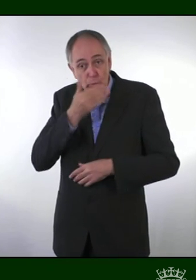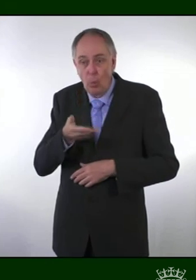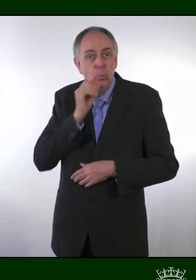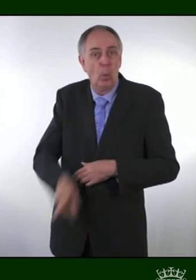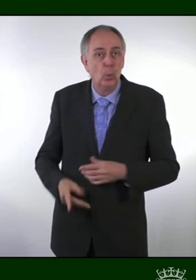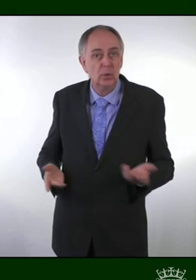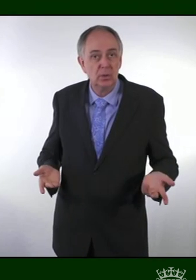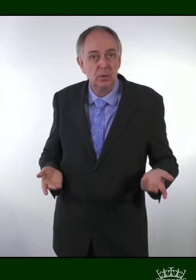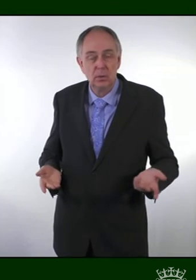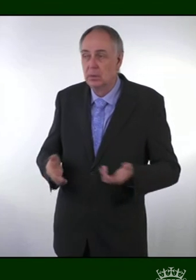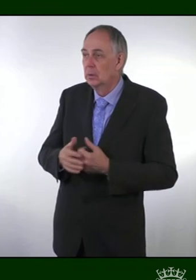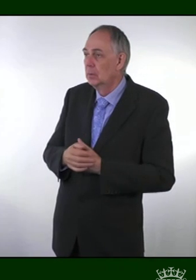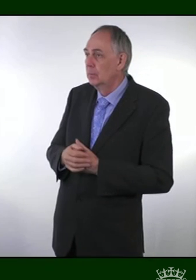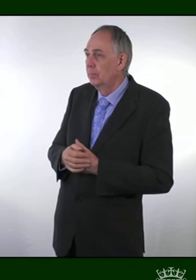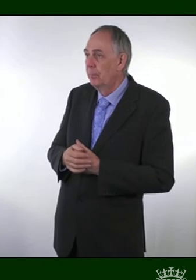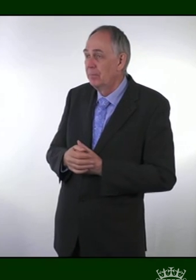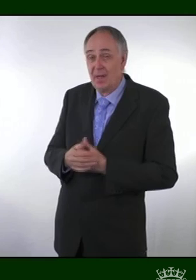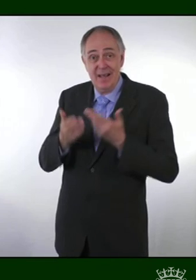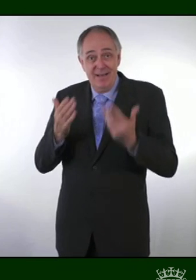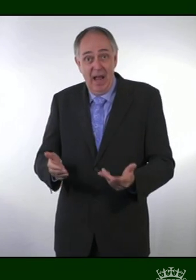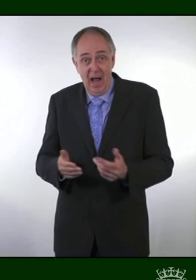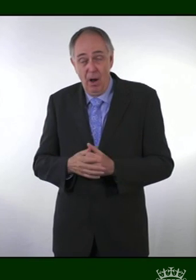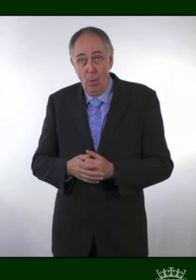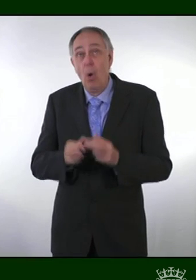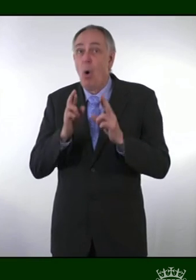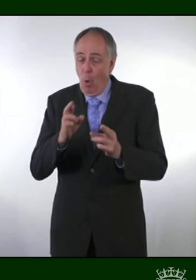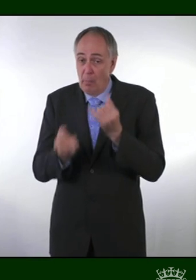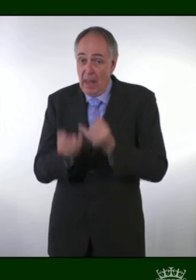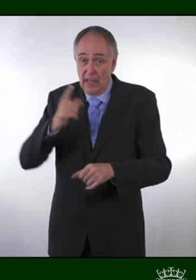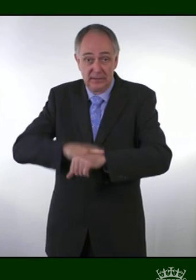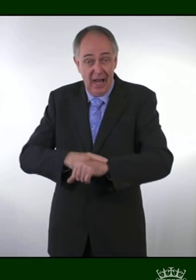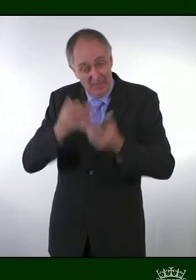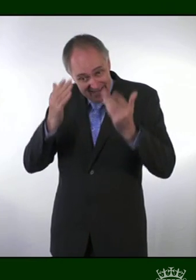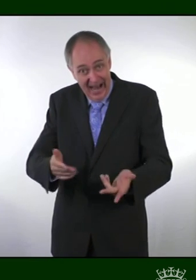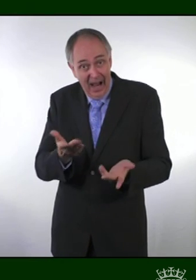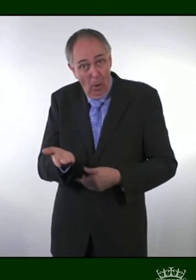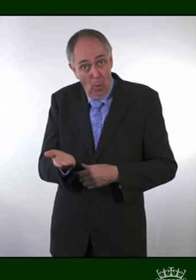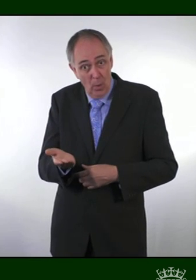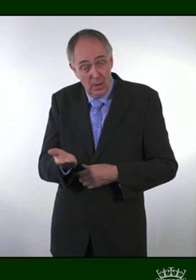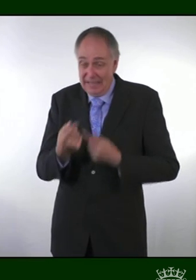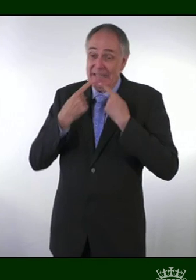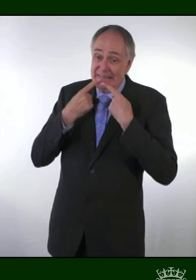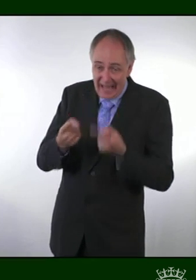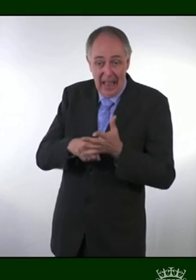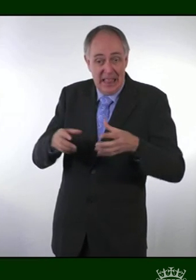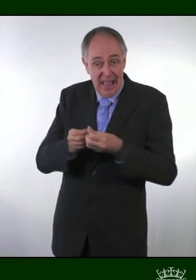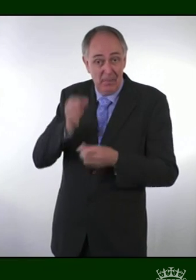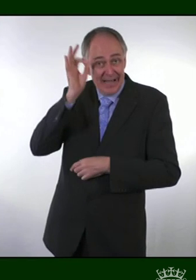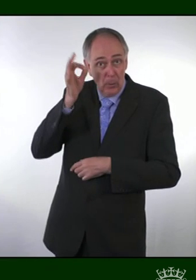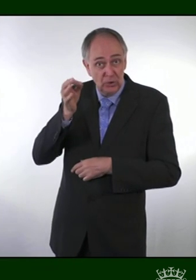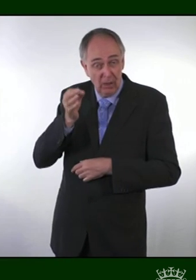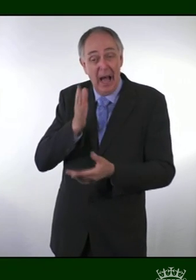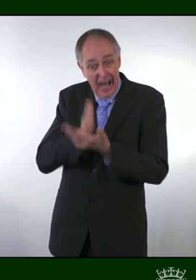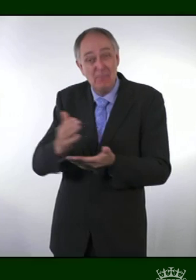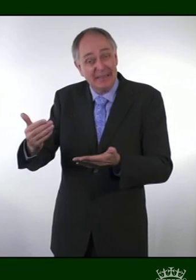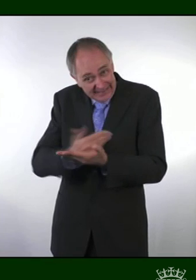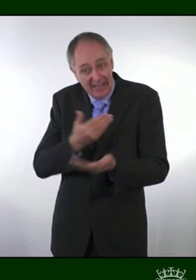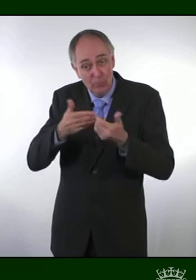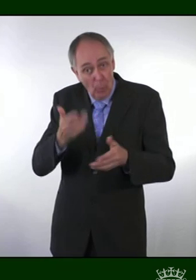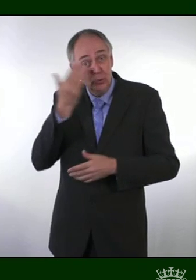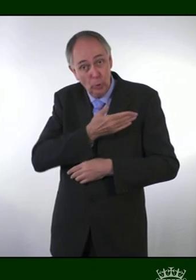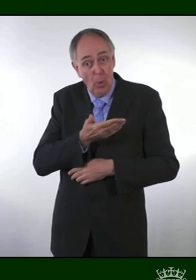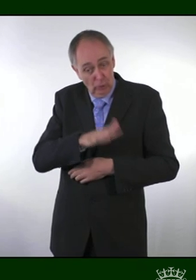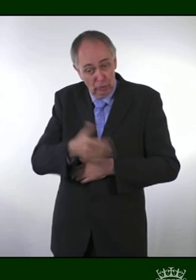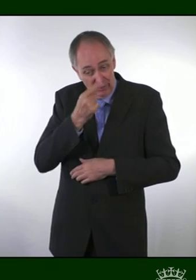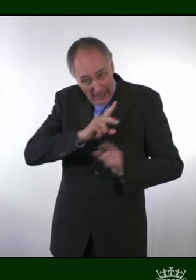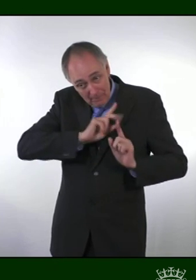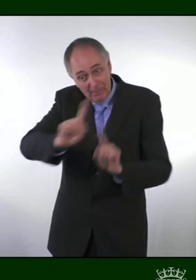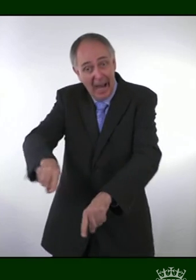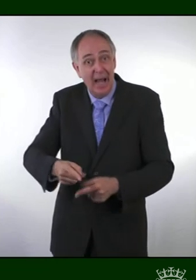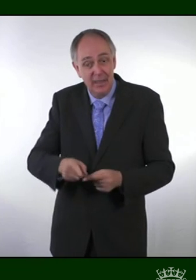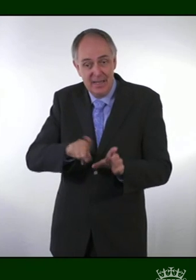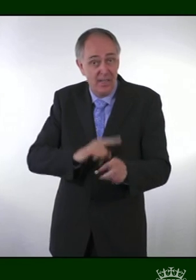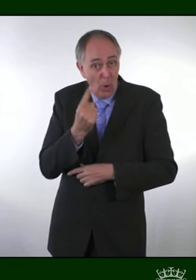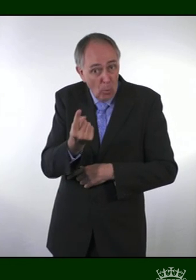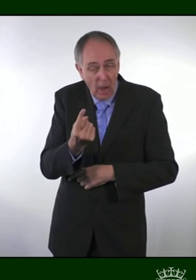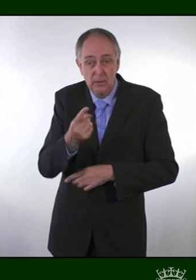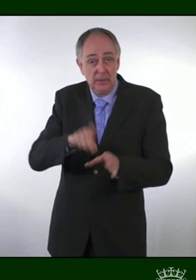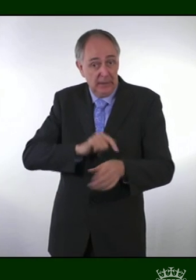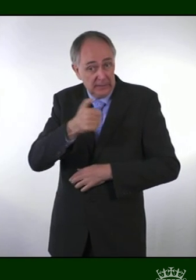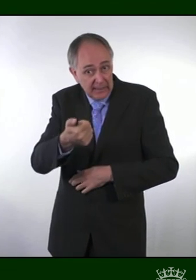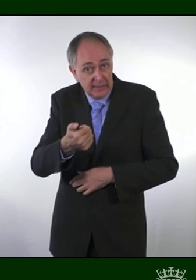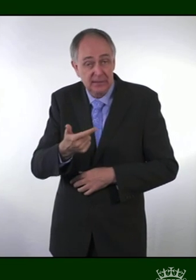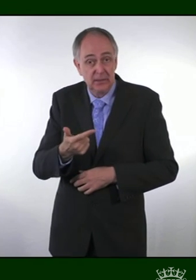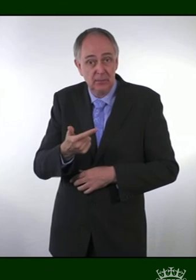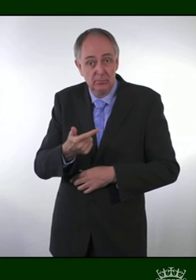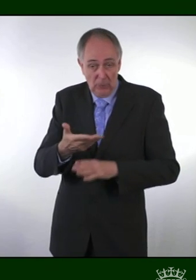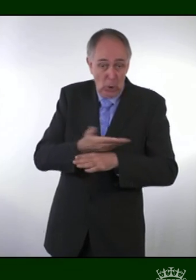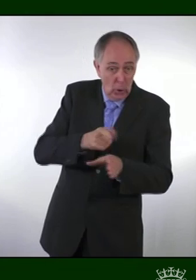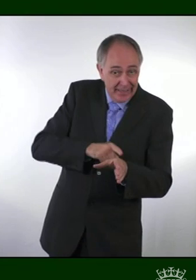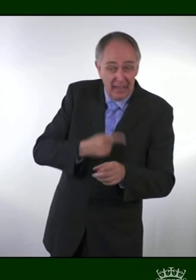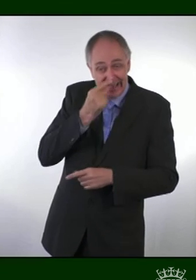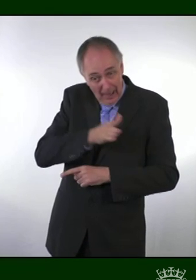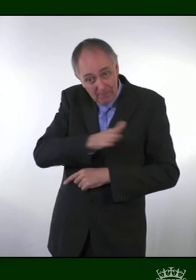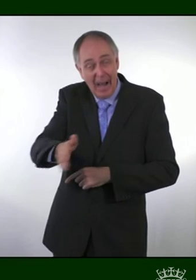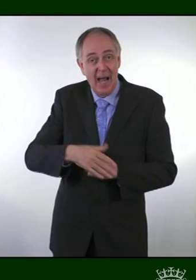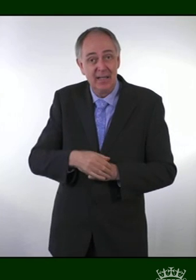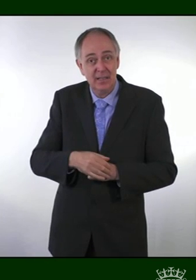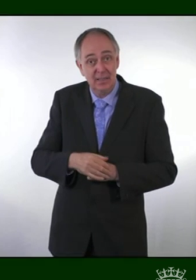I say to him, for I hope the last time: now is the moment when he can say to those Labour councillors that it is safe for kids to go back to reception, to year 1, to year 6, to early years, as they can.